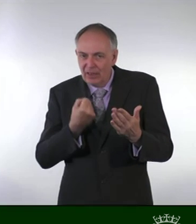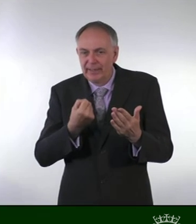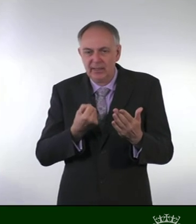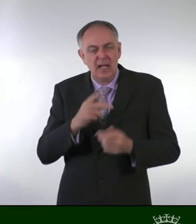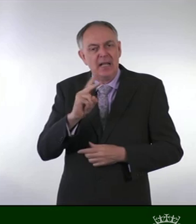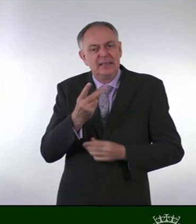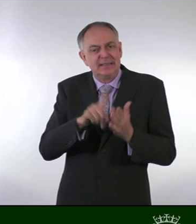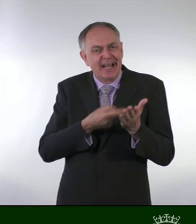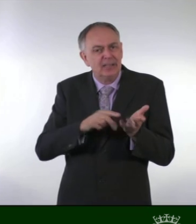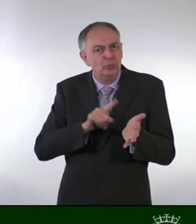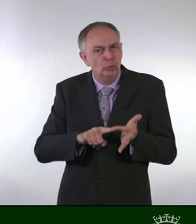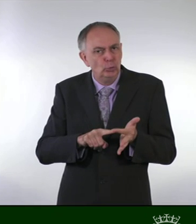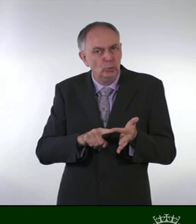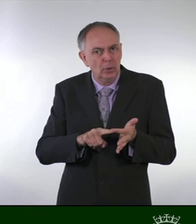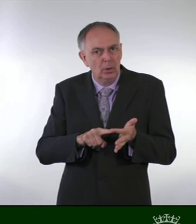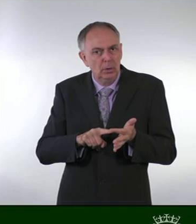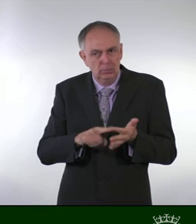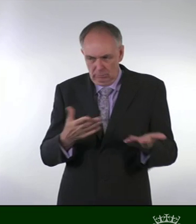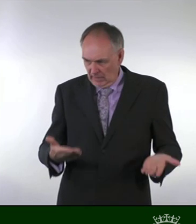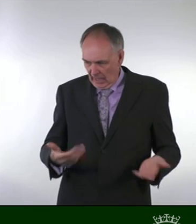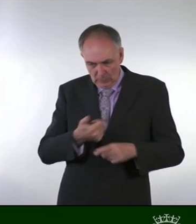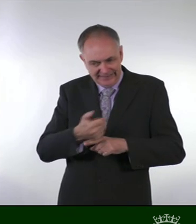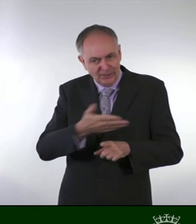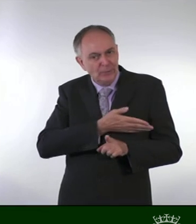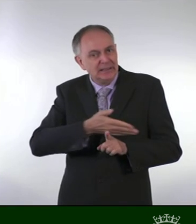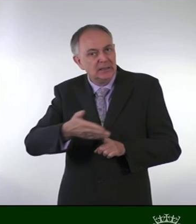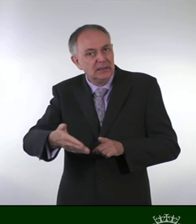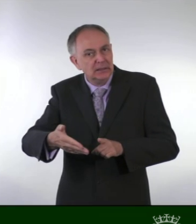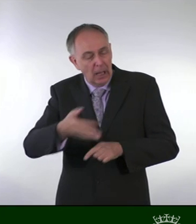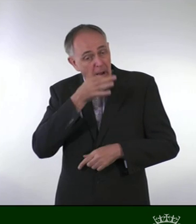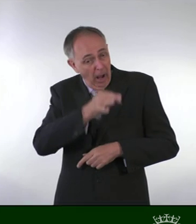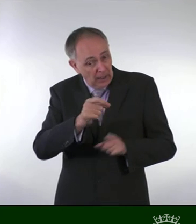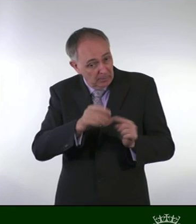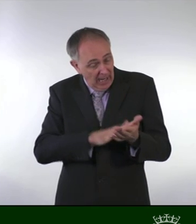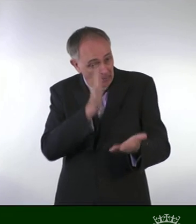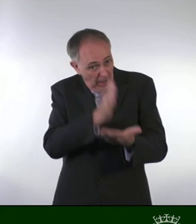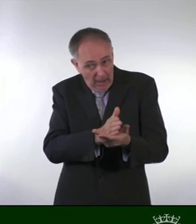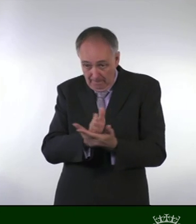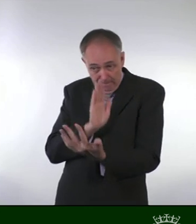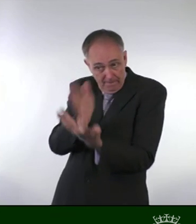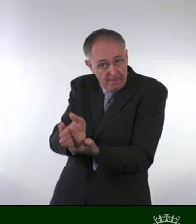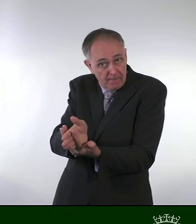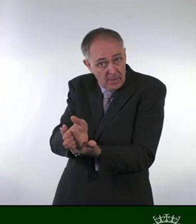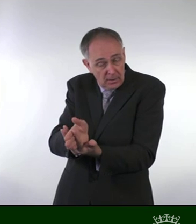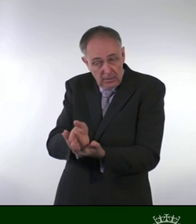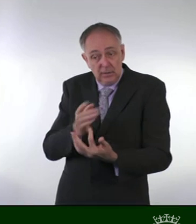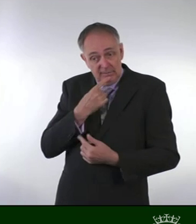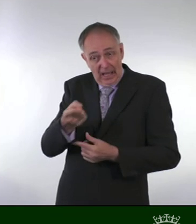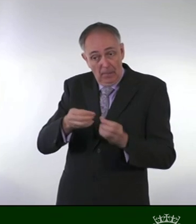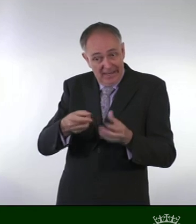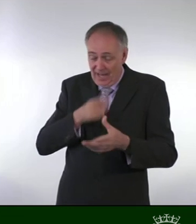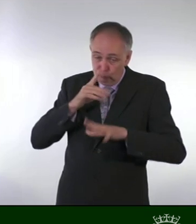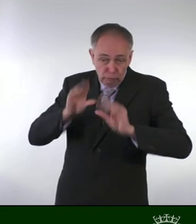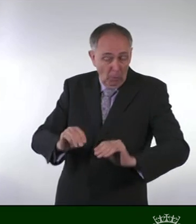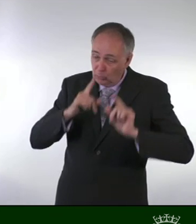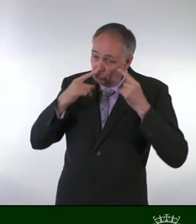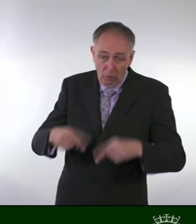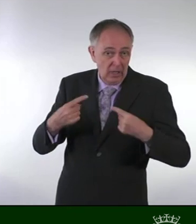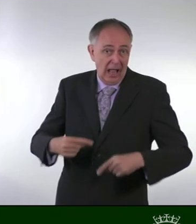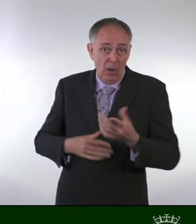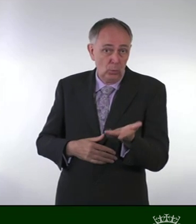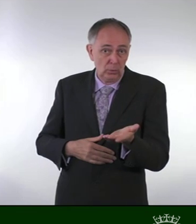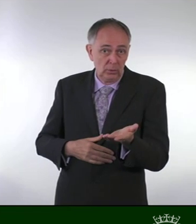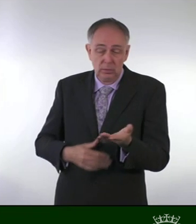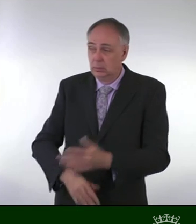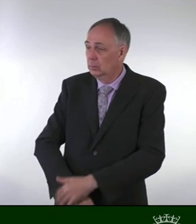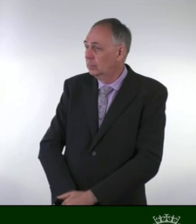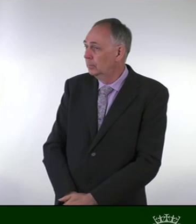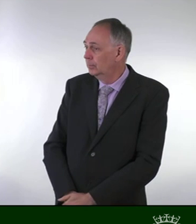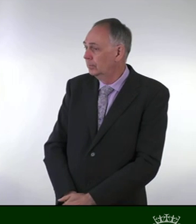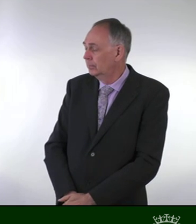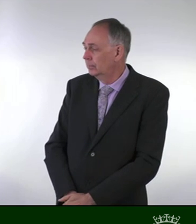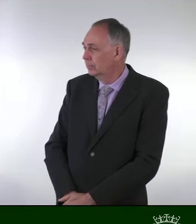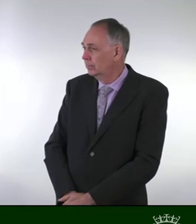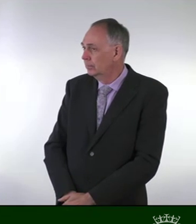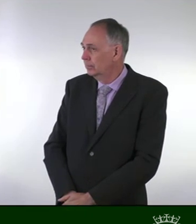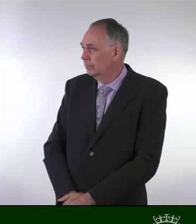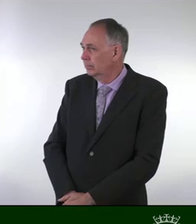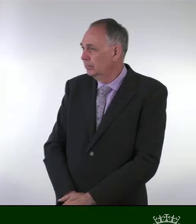It is now six weeks on. Will the Prime Minister now personally intervene and make it clear that actions such as those at BA cannot be allowed to stand without consequences for landing slots?